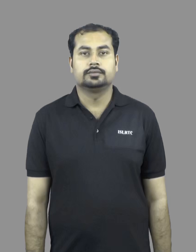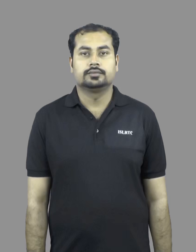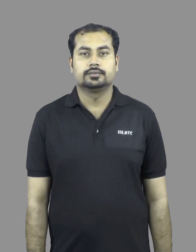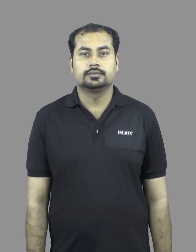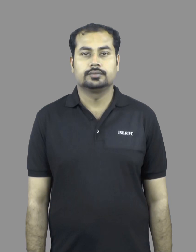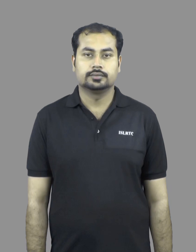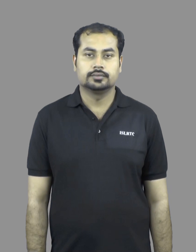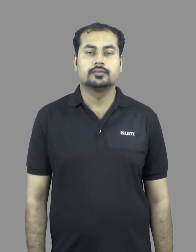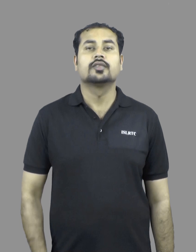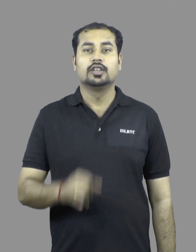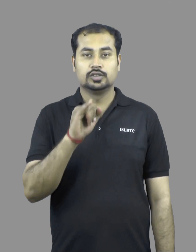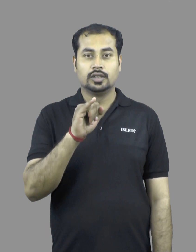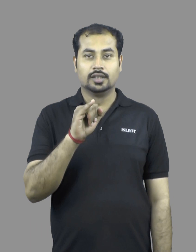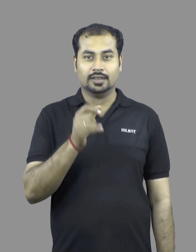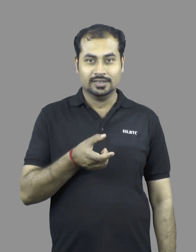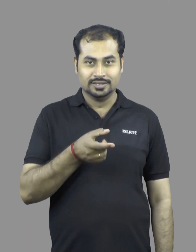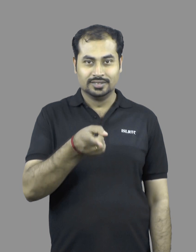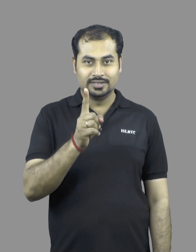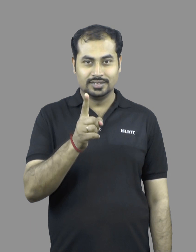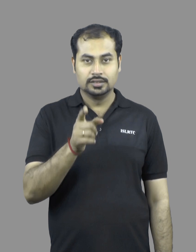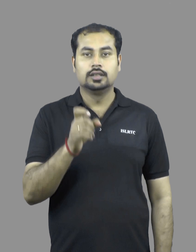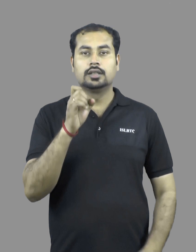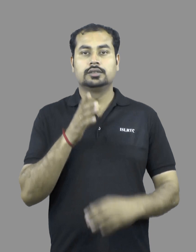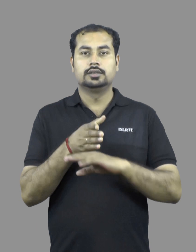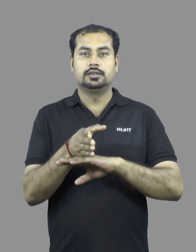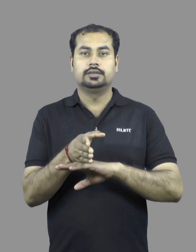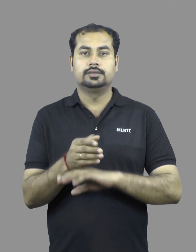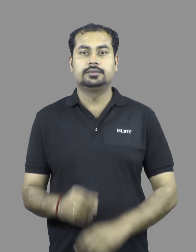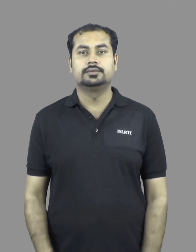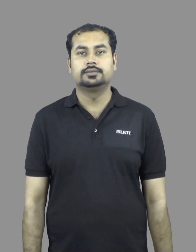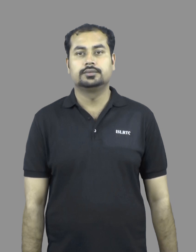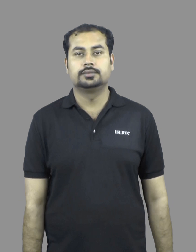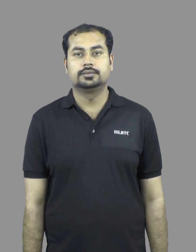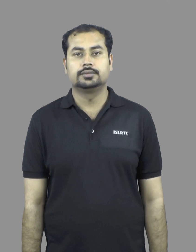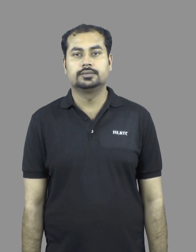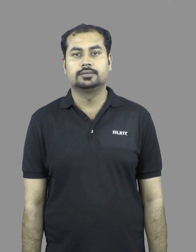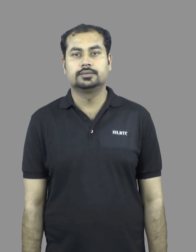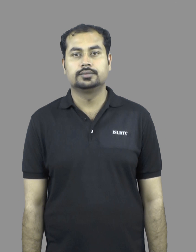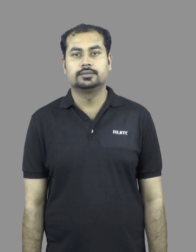Penile Cancer